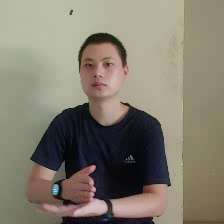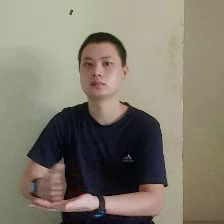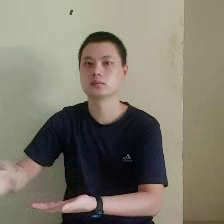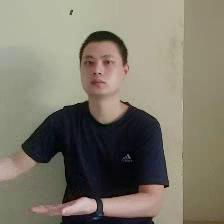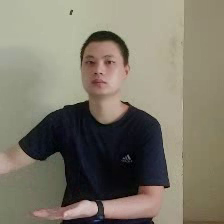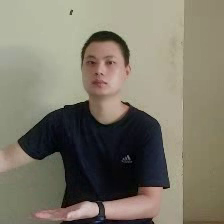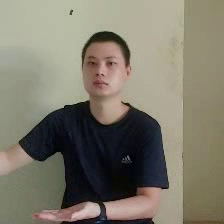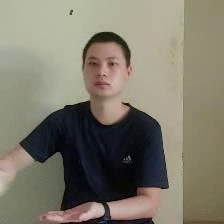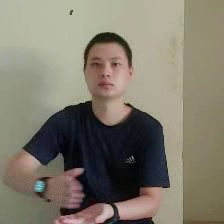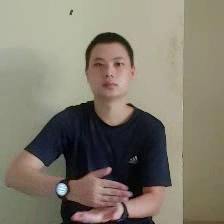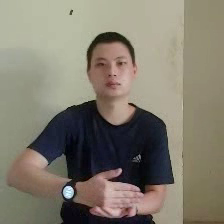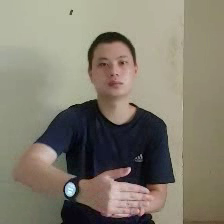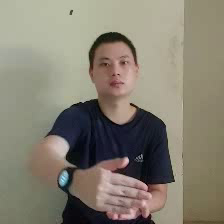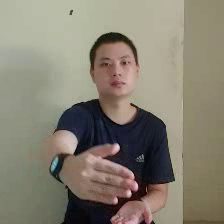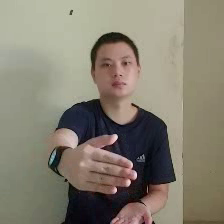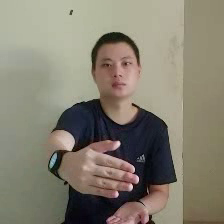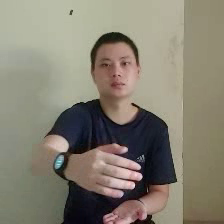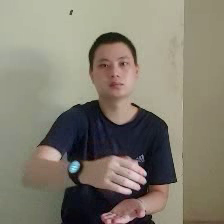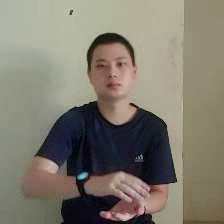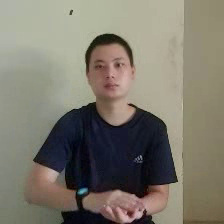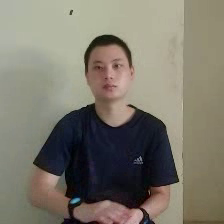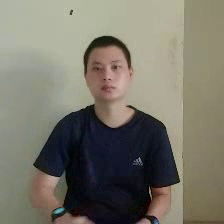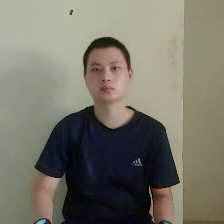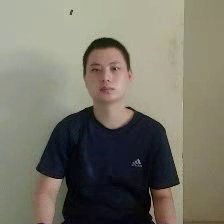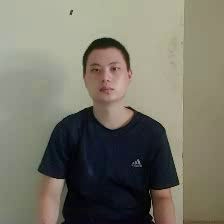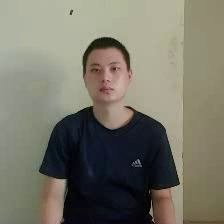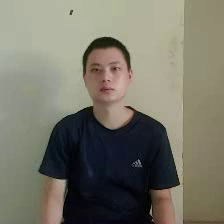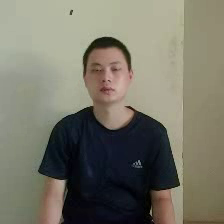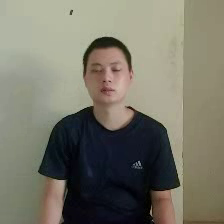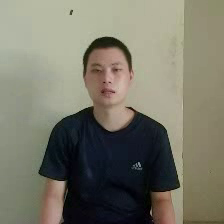San sẻ